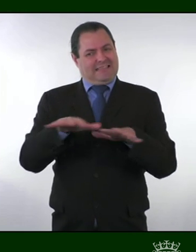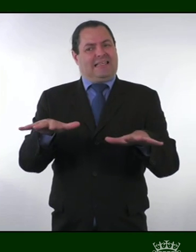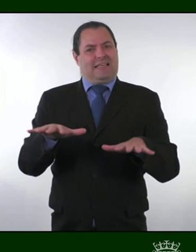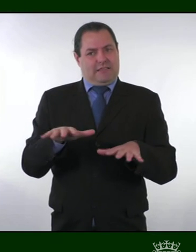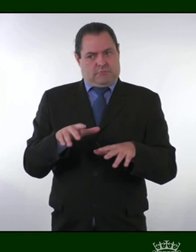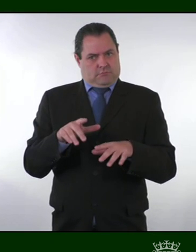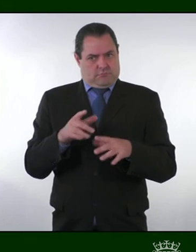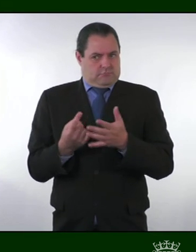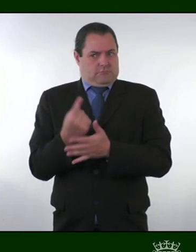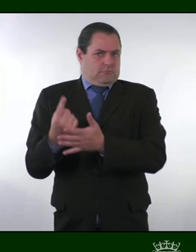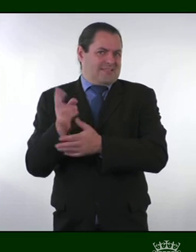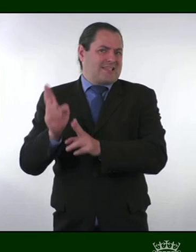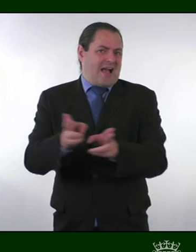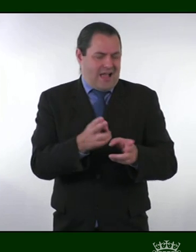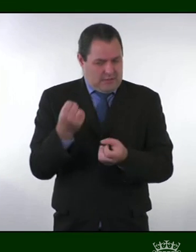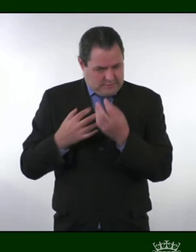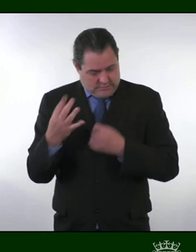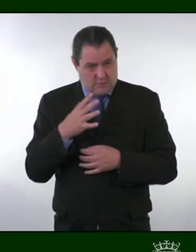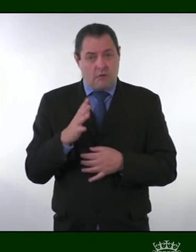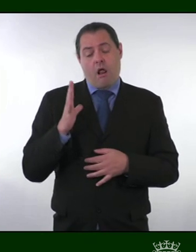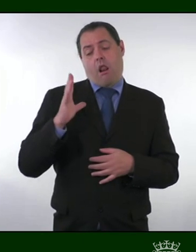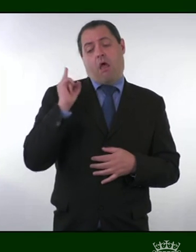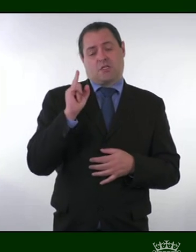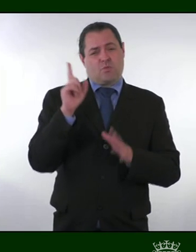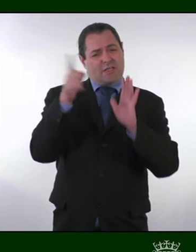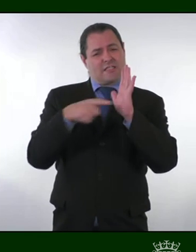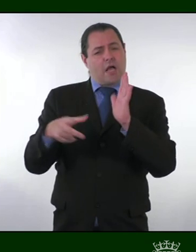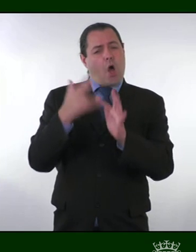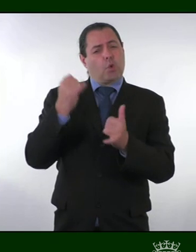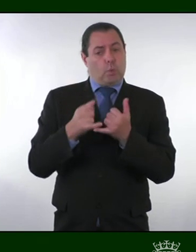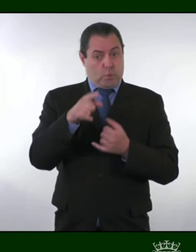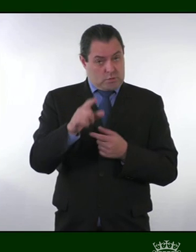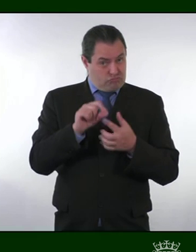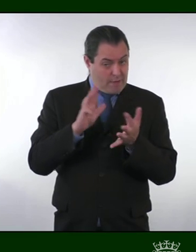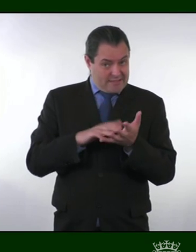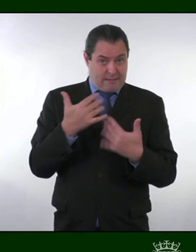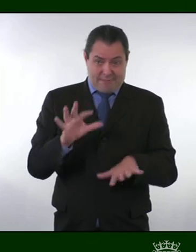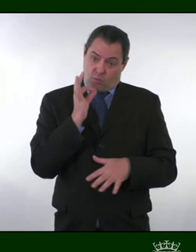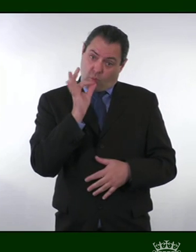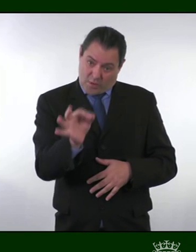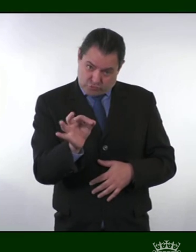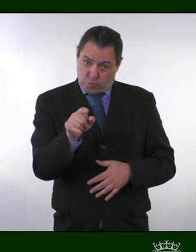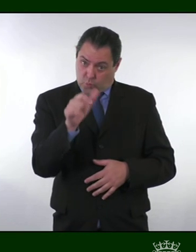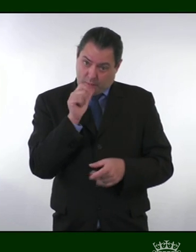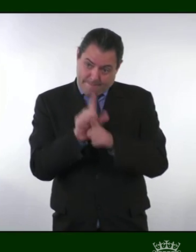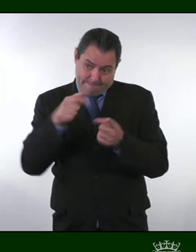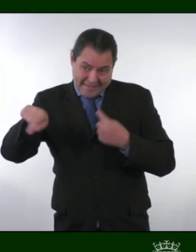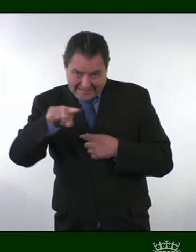On Sky News last week, the Prime Minister was asked whether he would meet the families and he said: